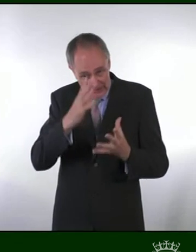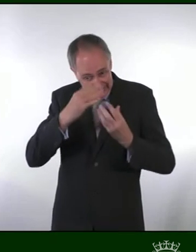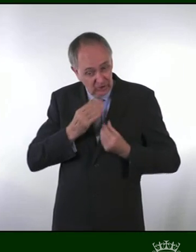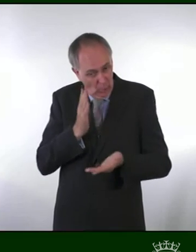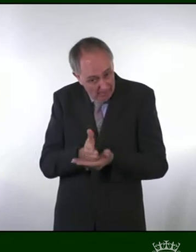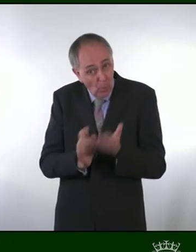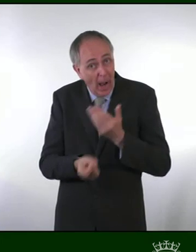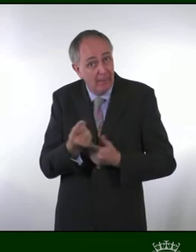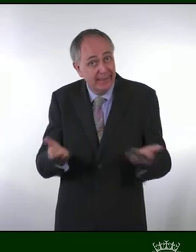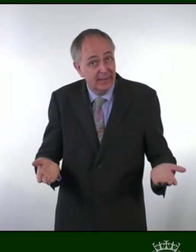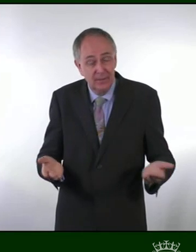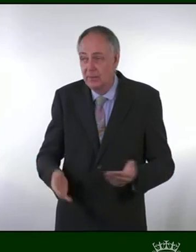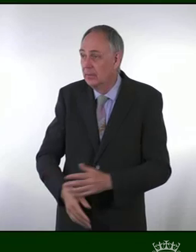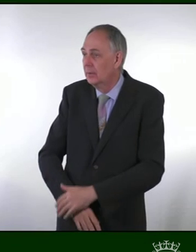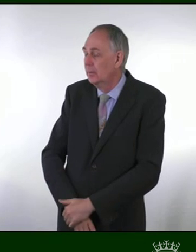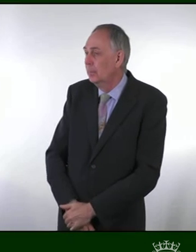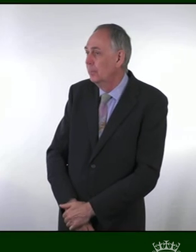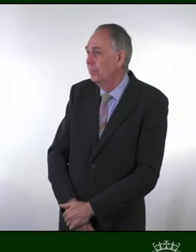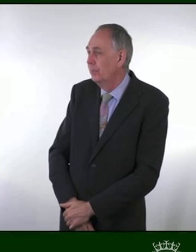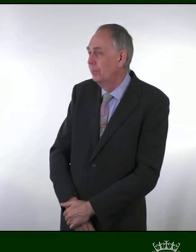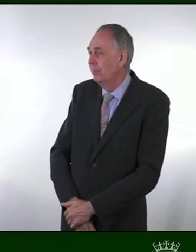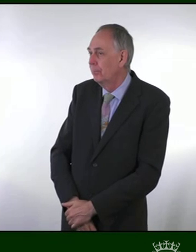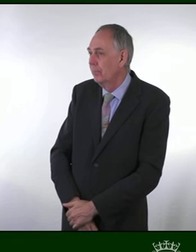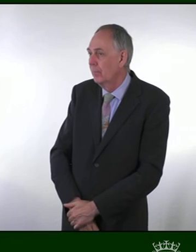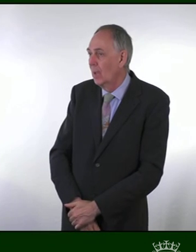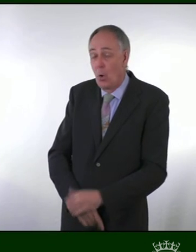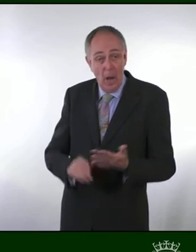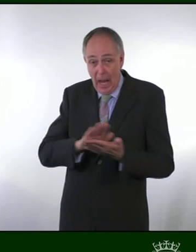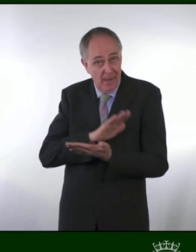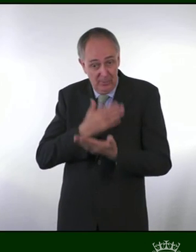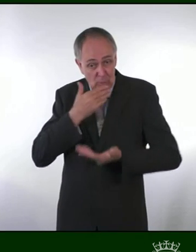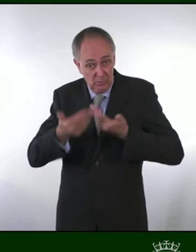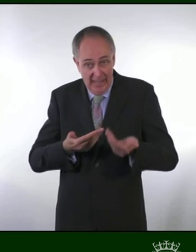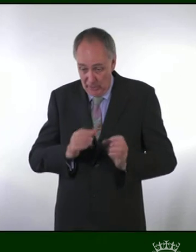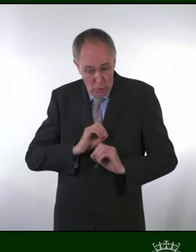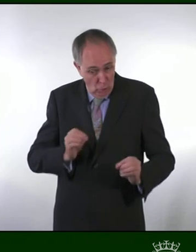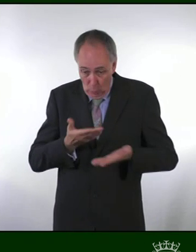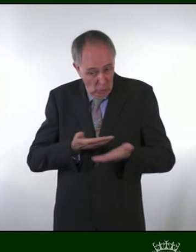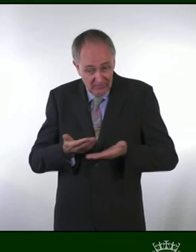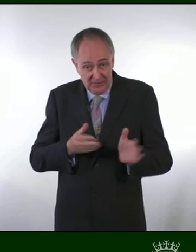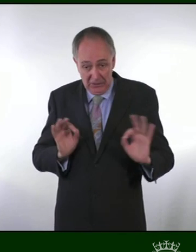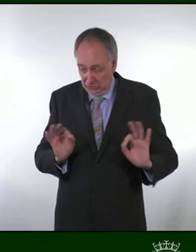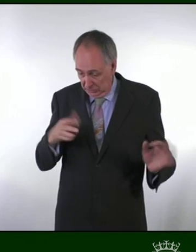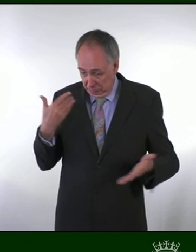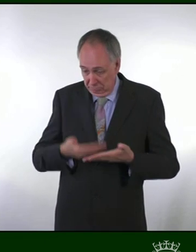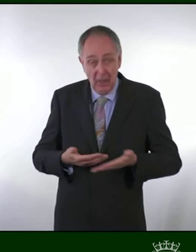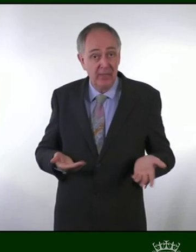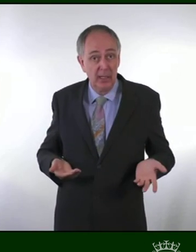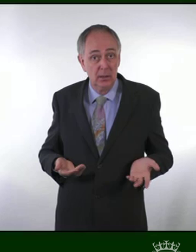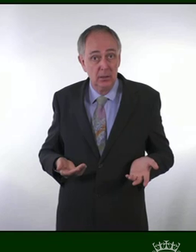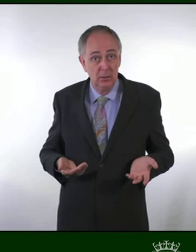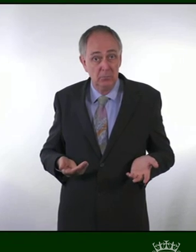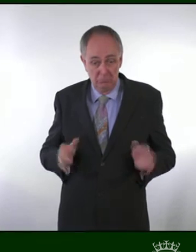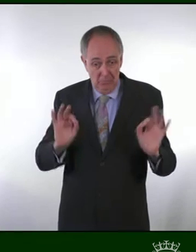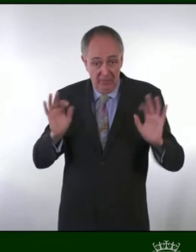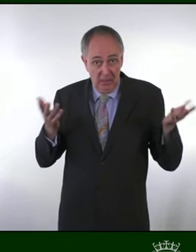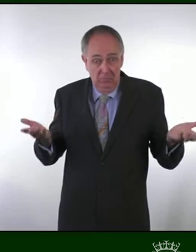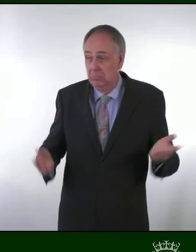I am happy to tell the honourable Lady that I have had no conversations on that matter whatever, nor any exchanges of any kind.